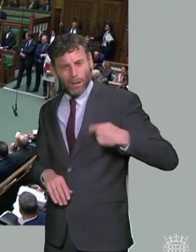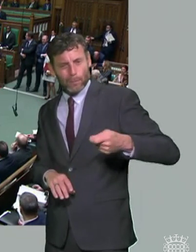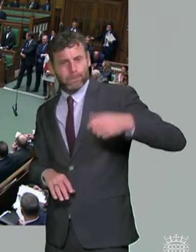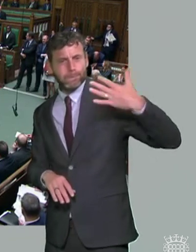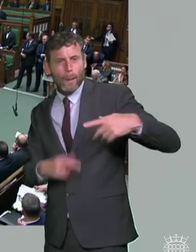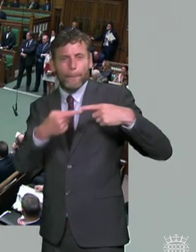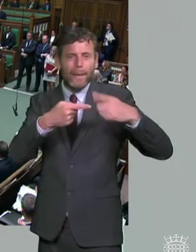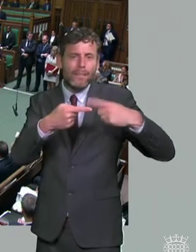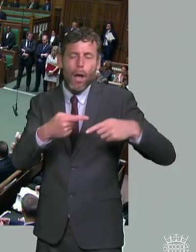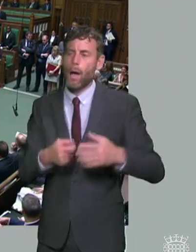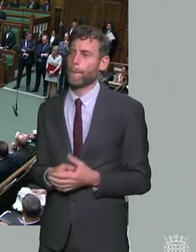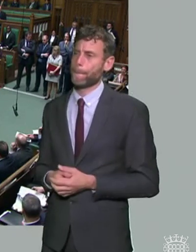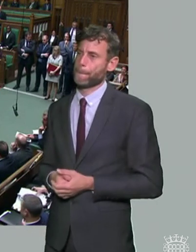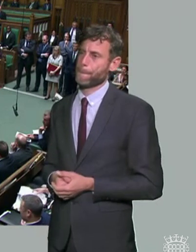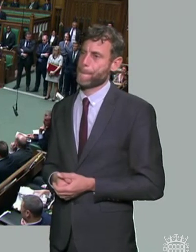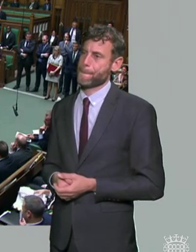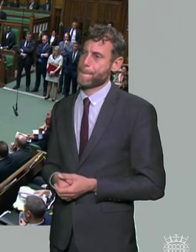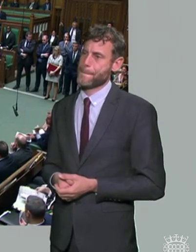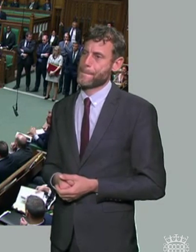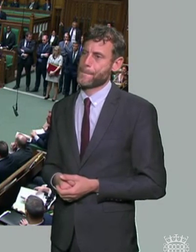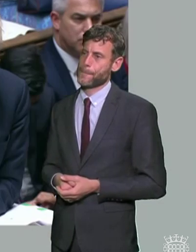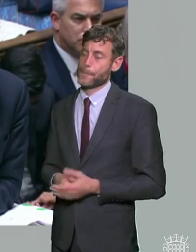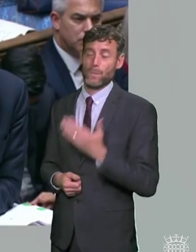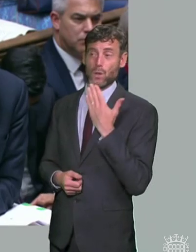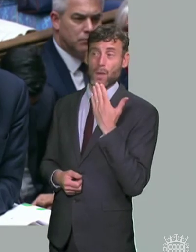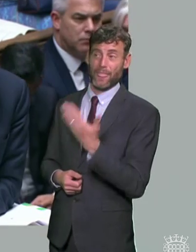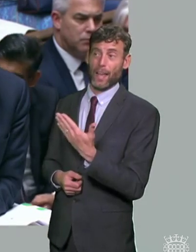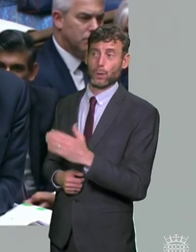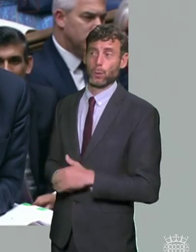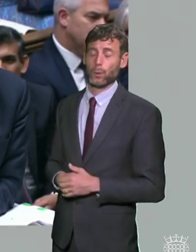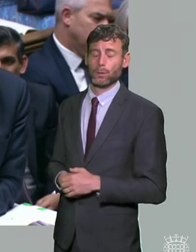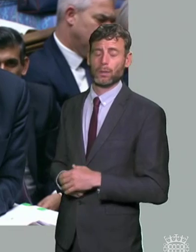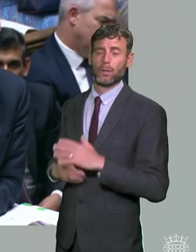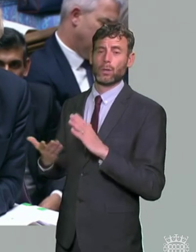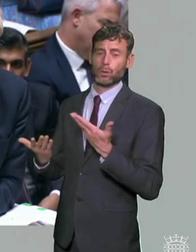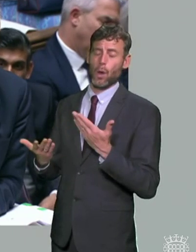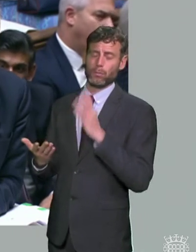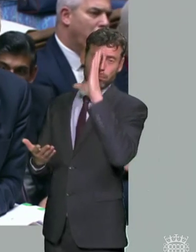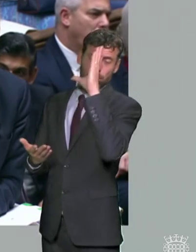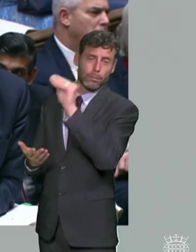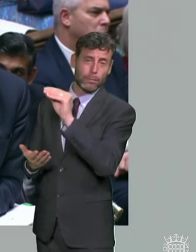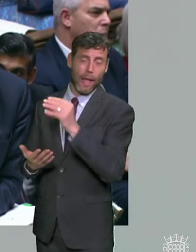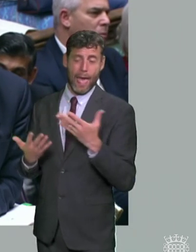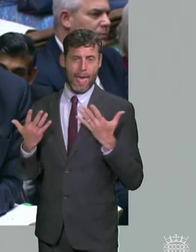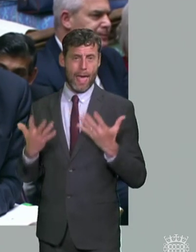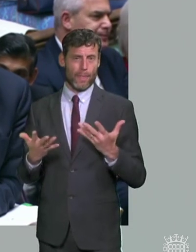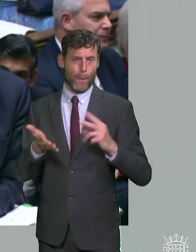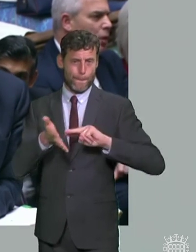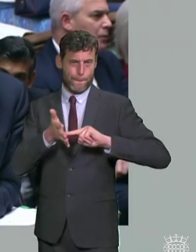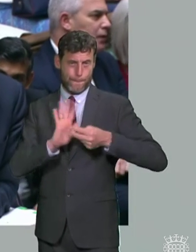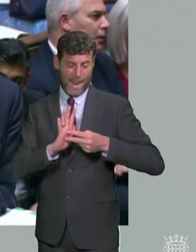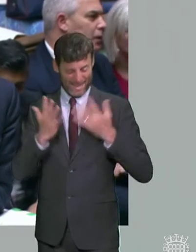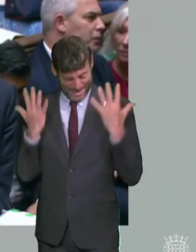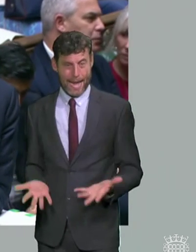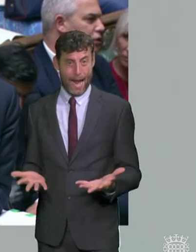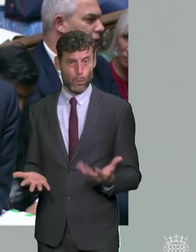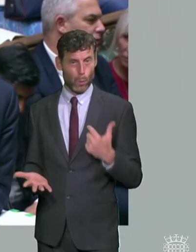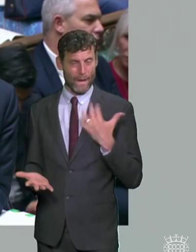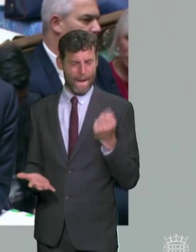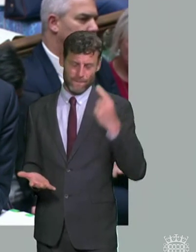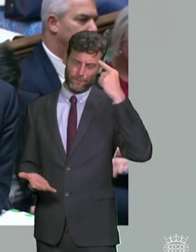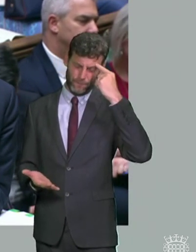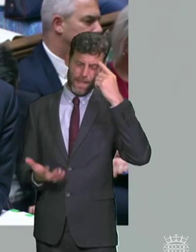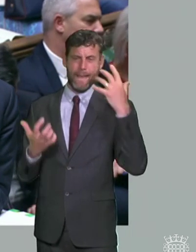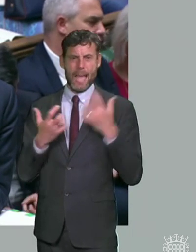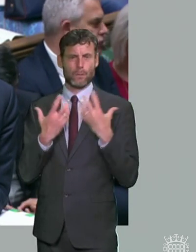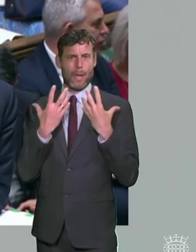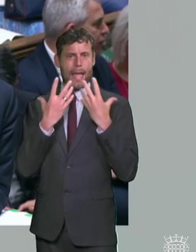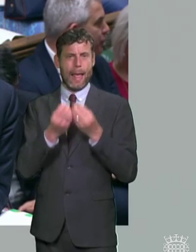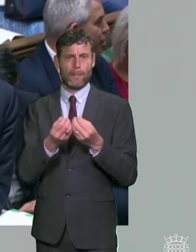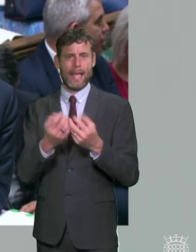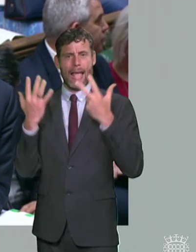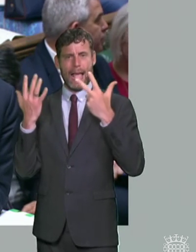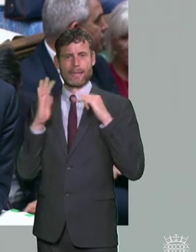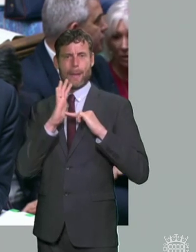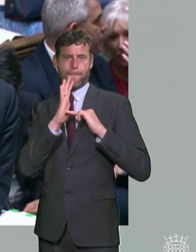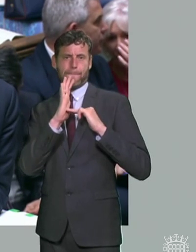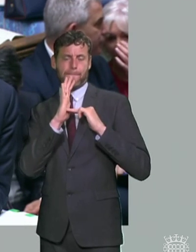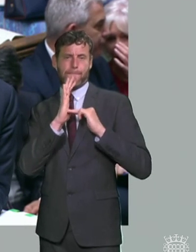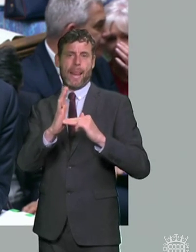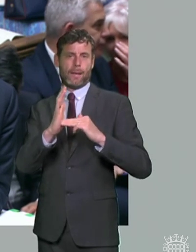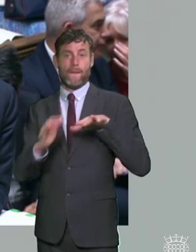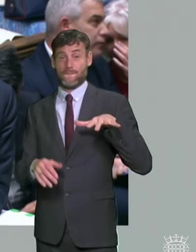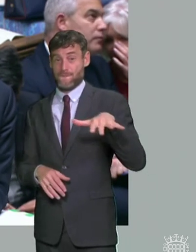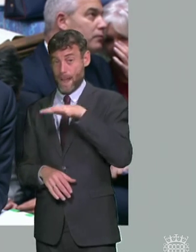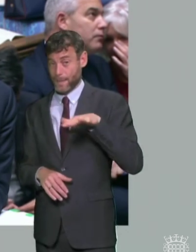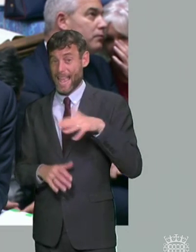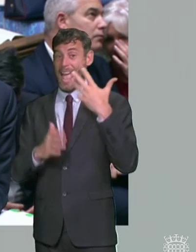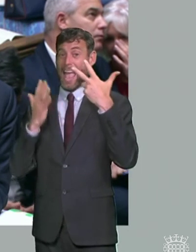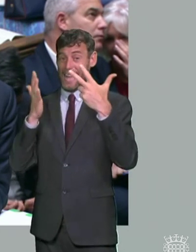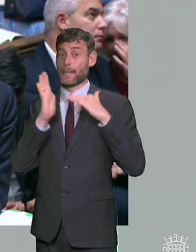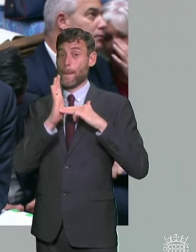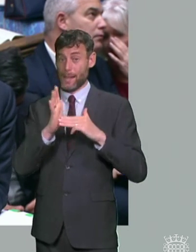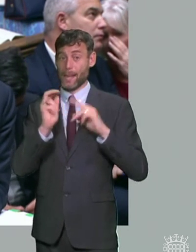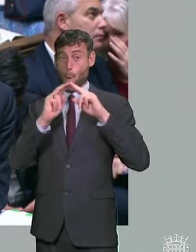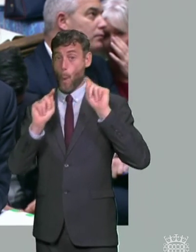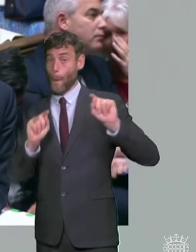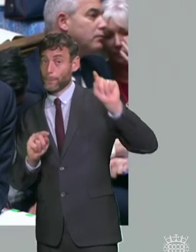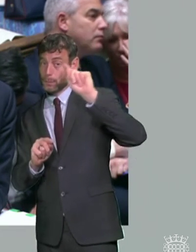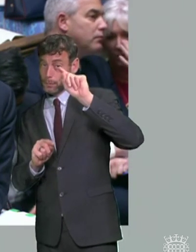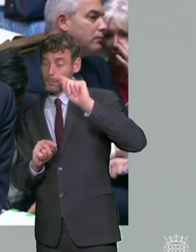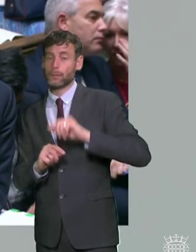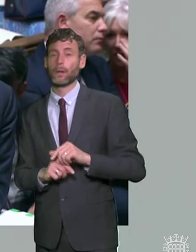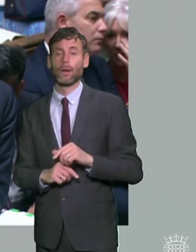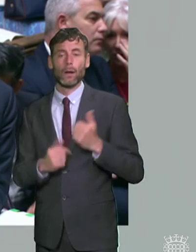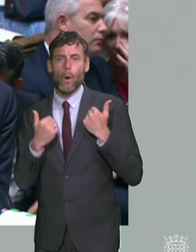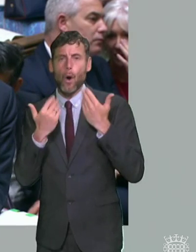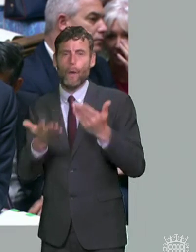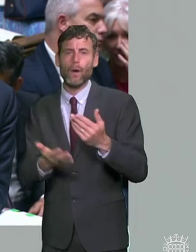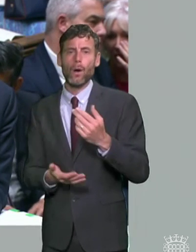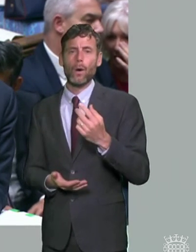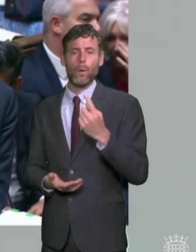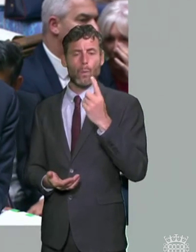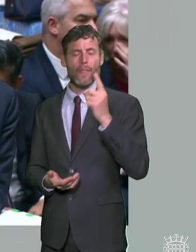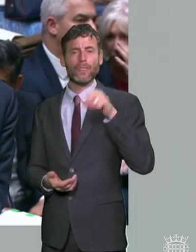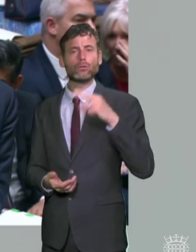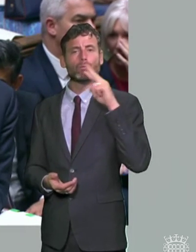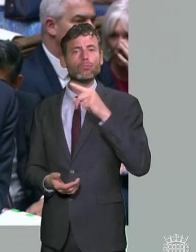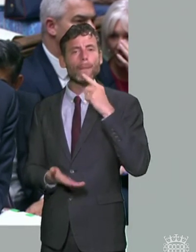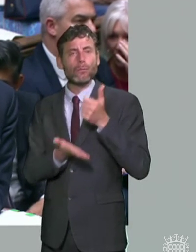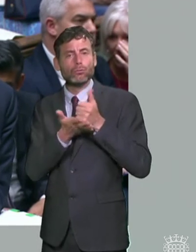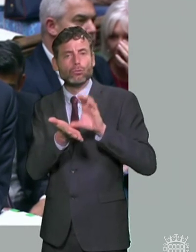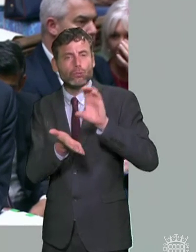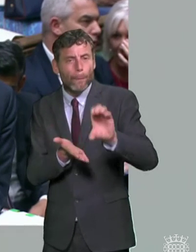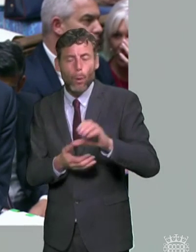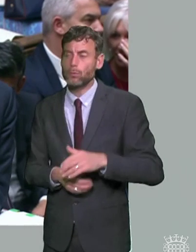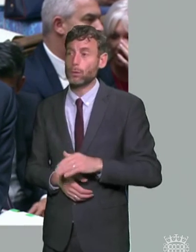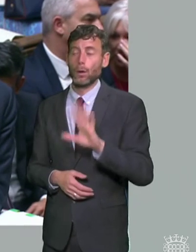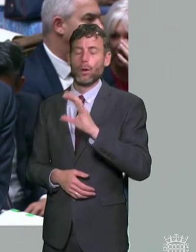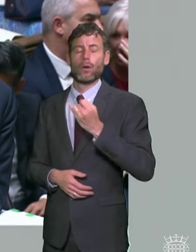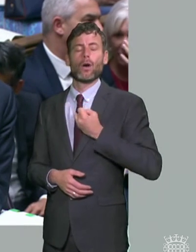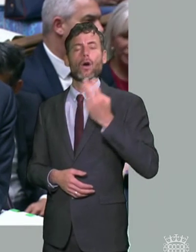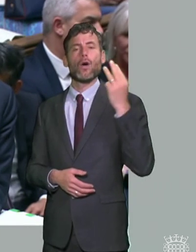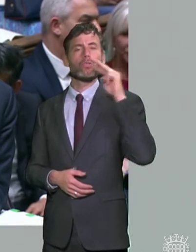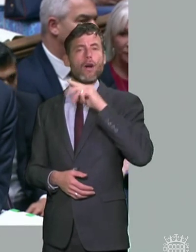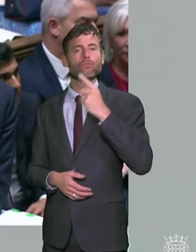I thank the honourable Member and I can tell him that what we are doing right now is helping 8 million households across the country with £1,200 of support, £300